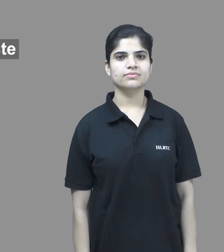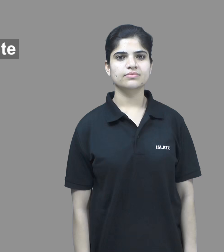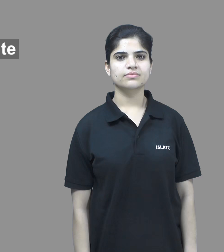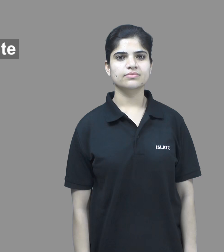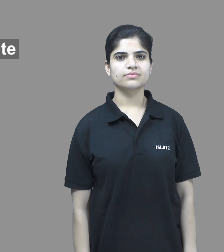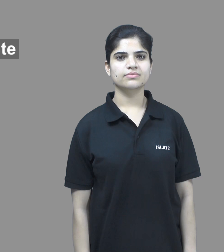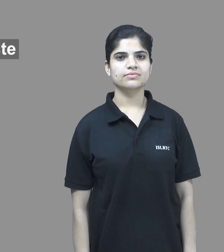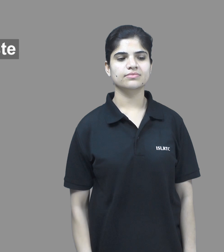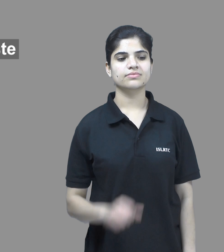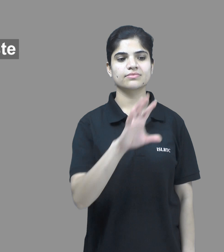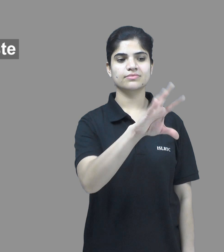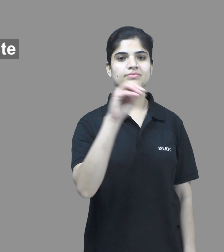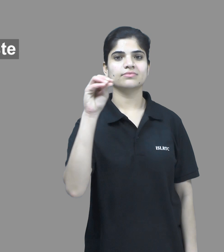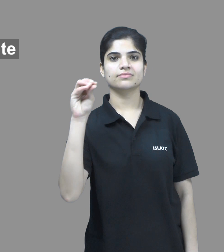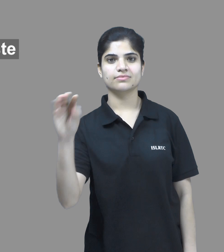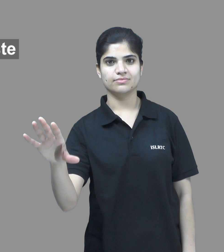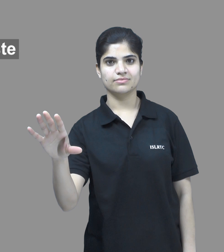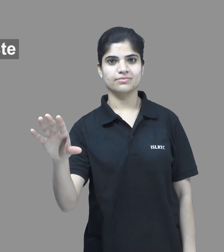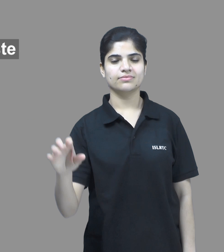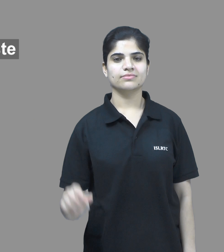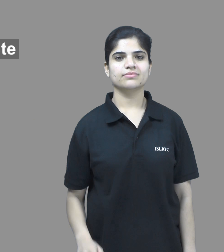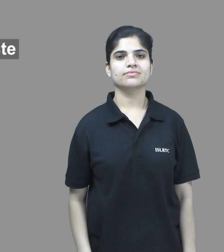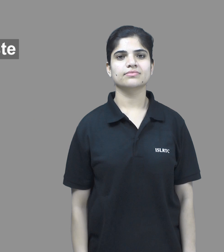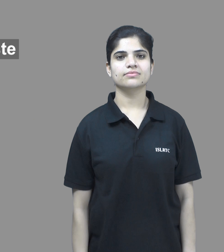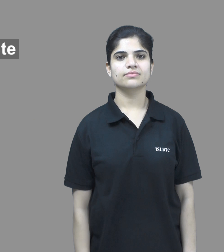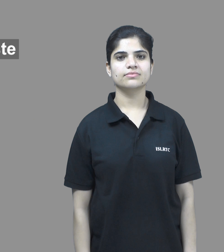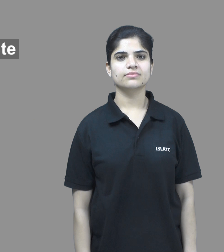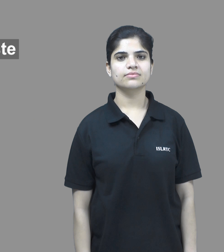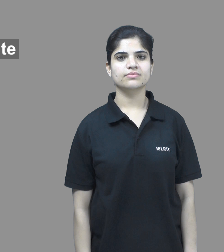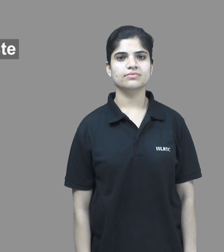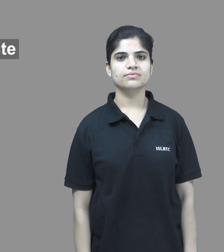Paste